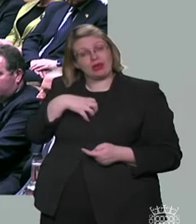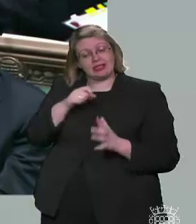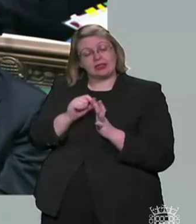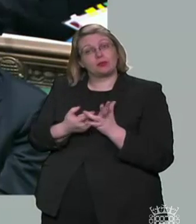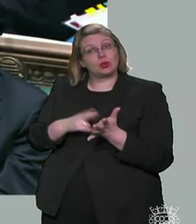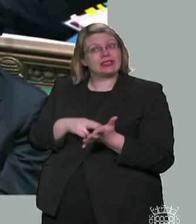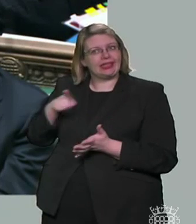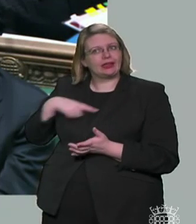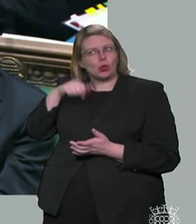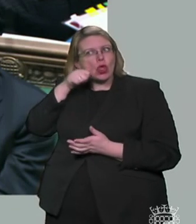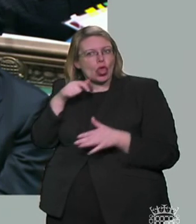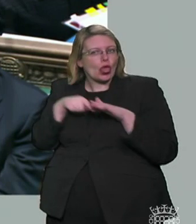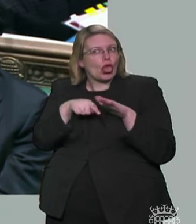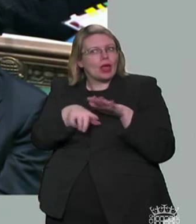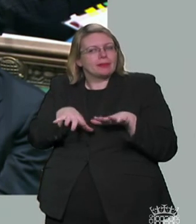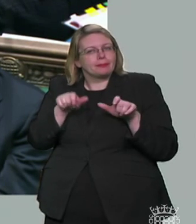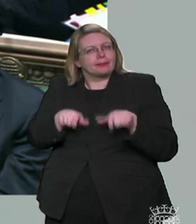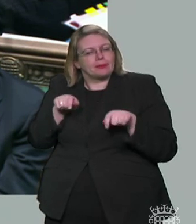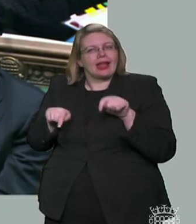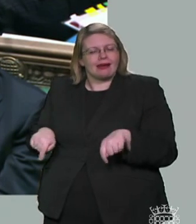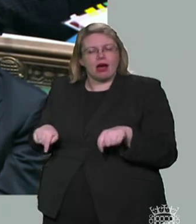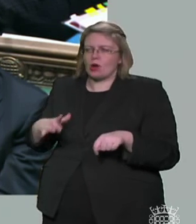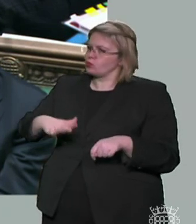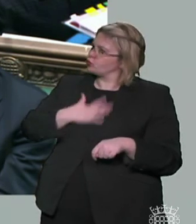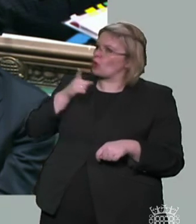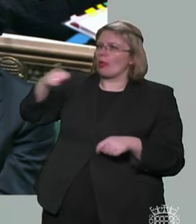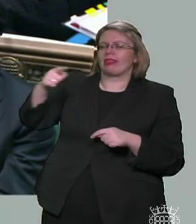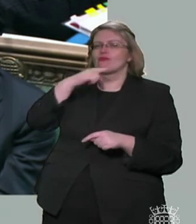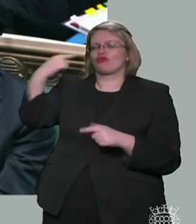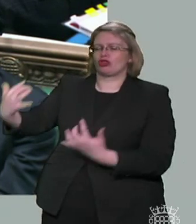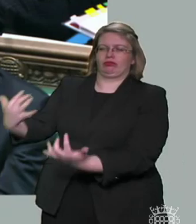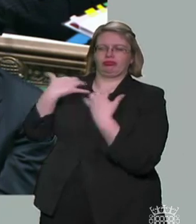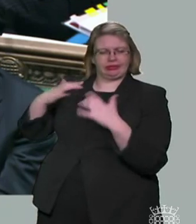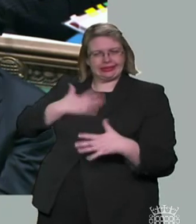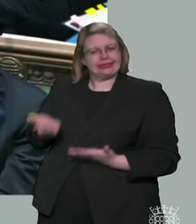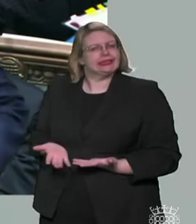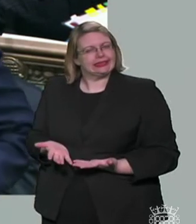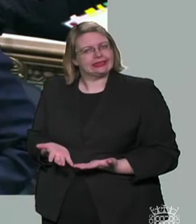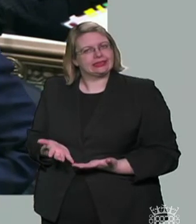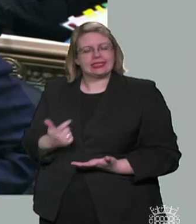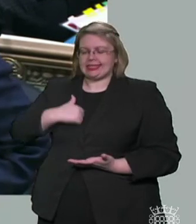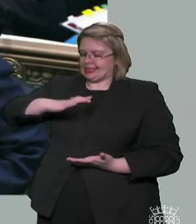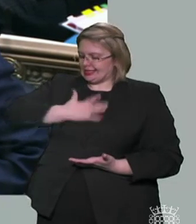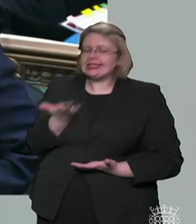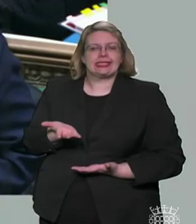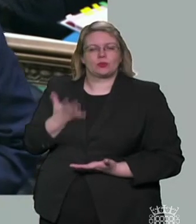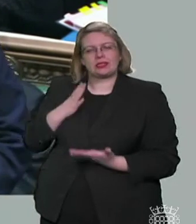It would not be right to expose this country to unnecessary security risk and we will not do it.